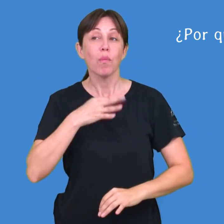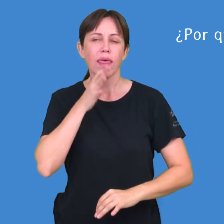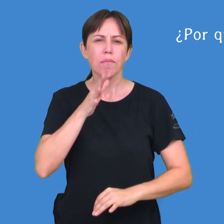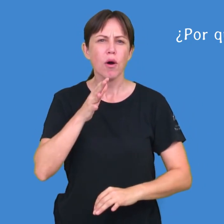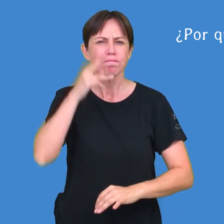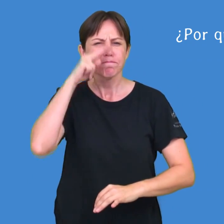motivo